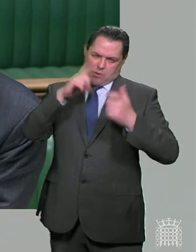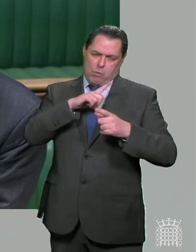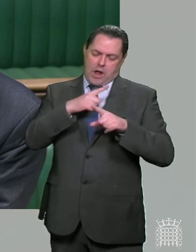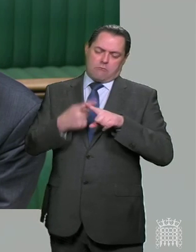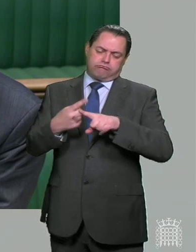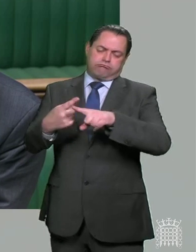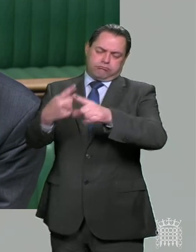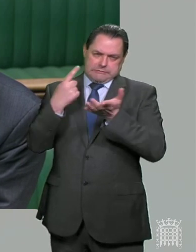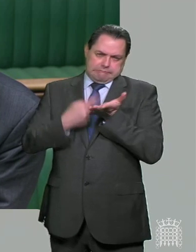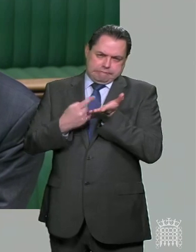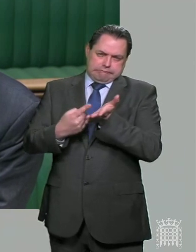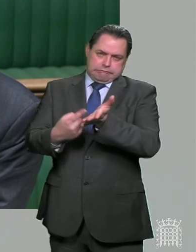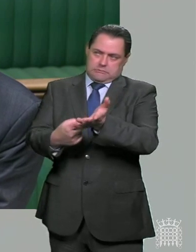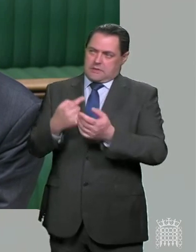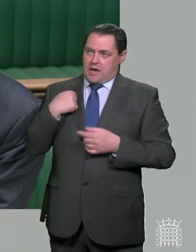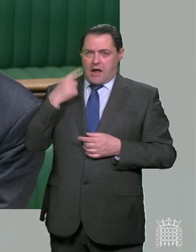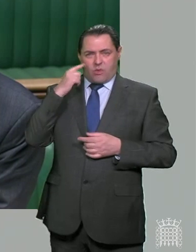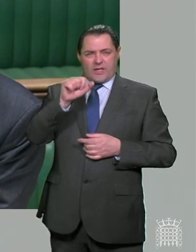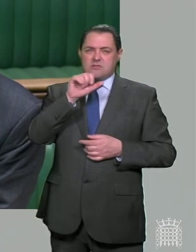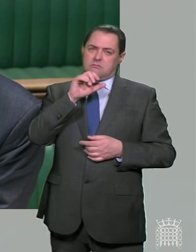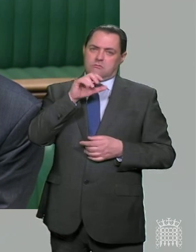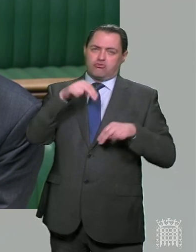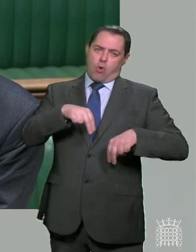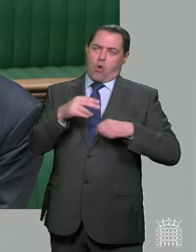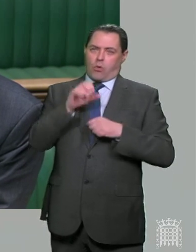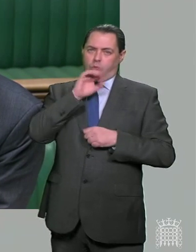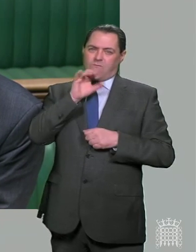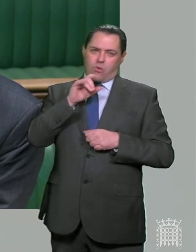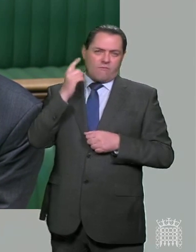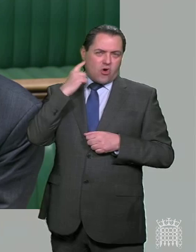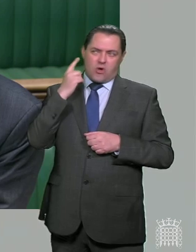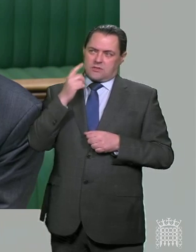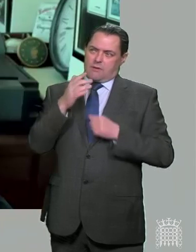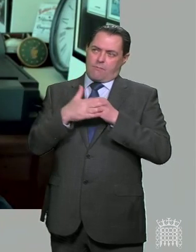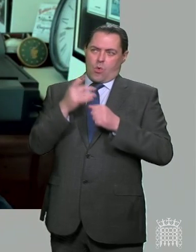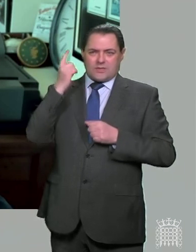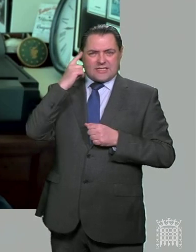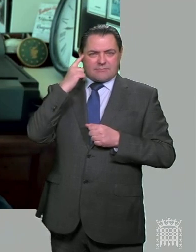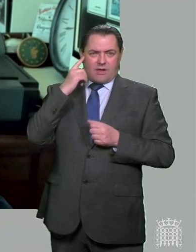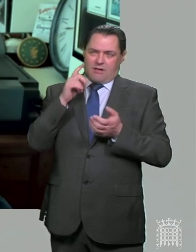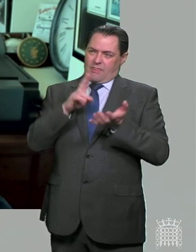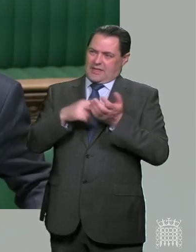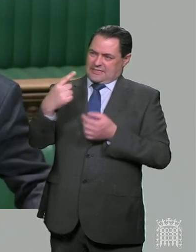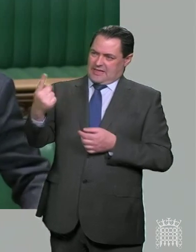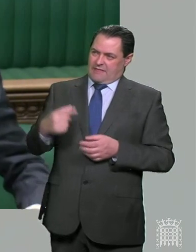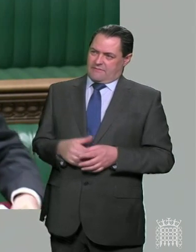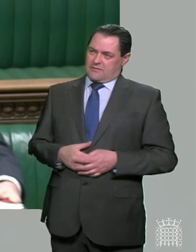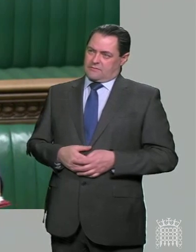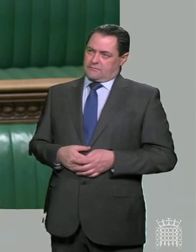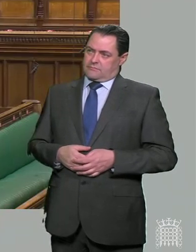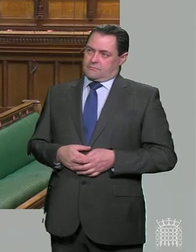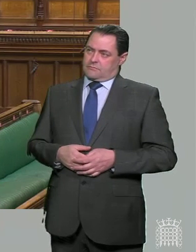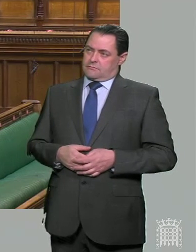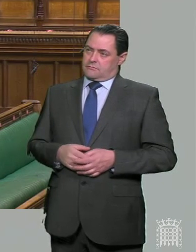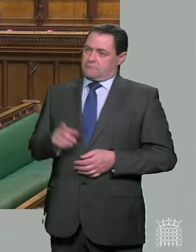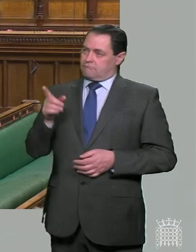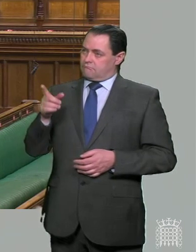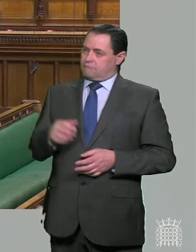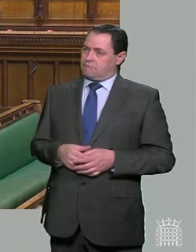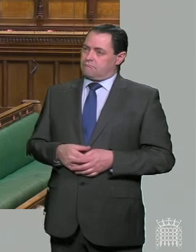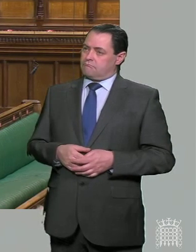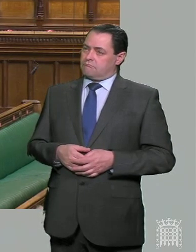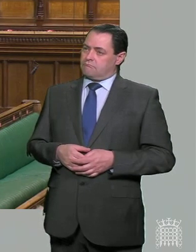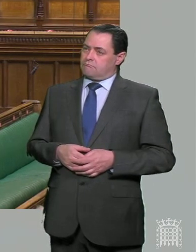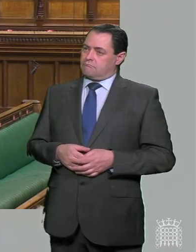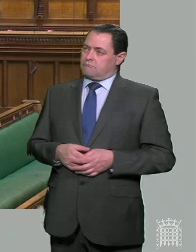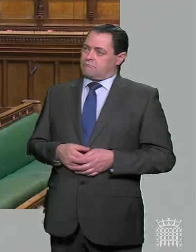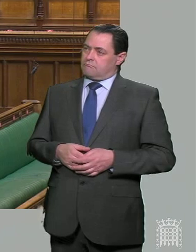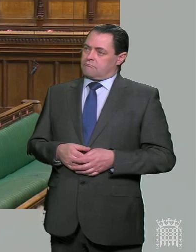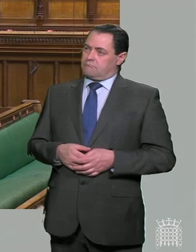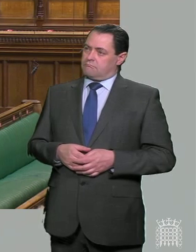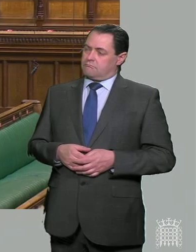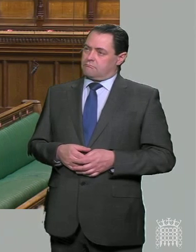I thought that his dog made a more sensible contribution just now than he did.